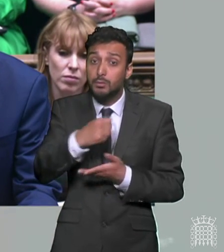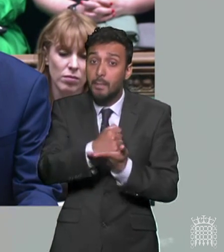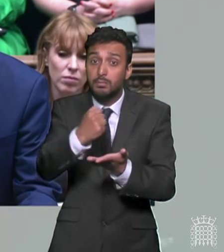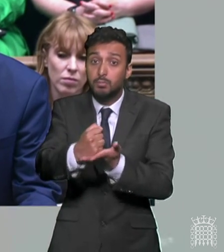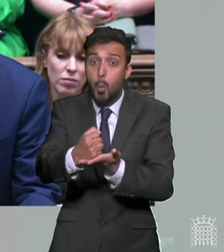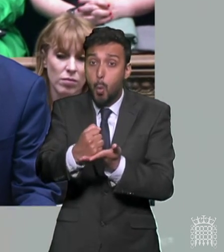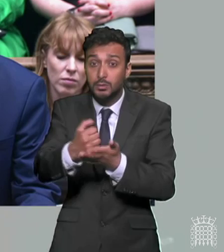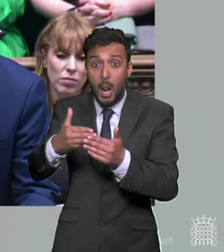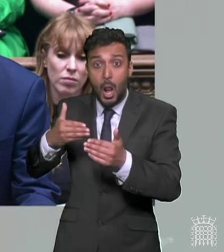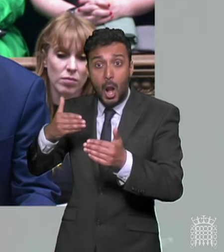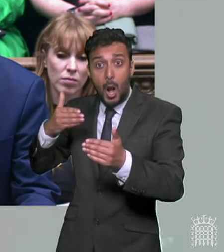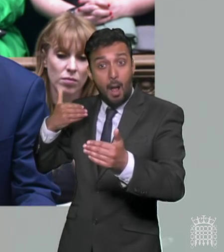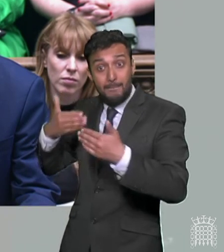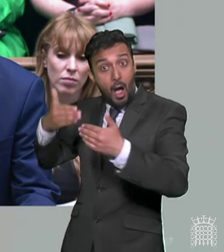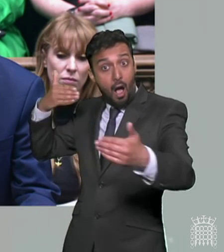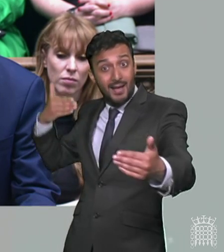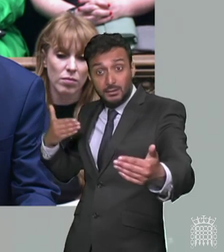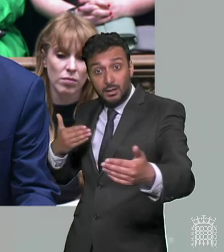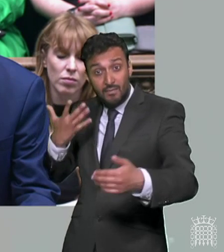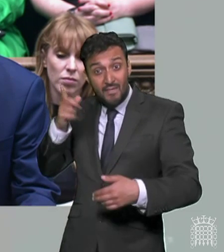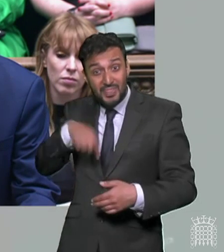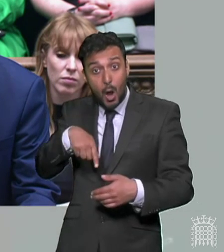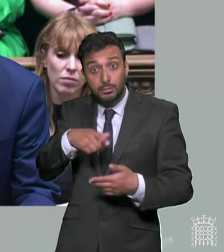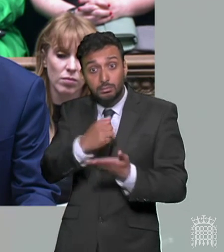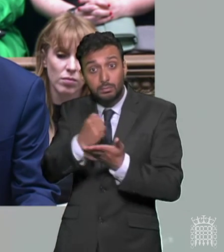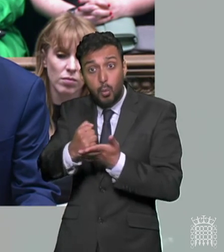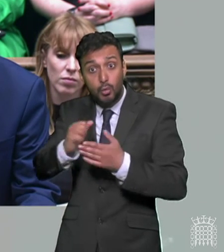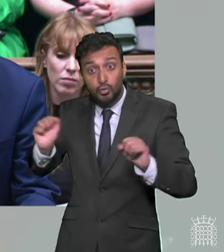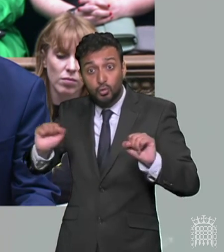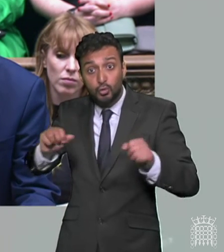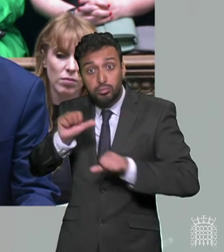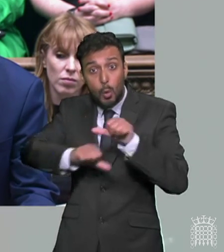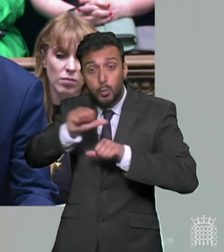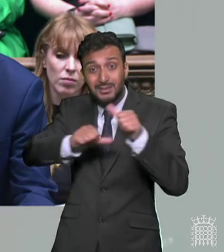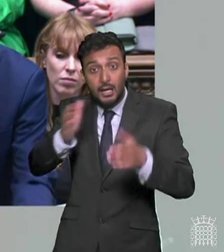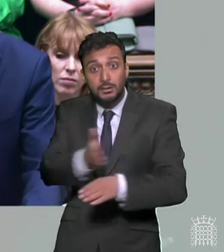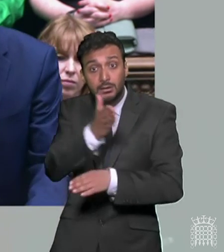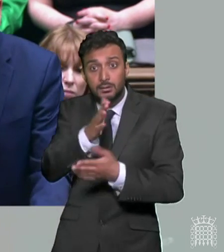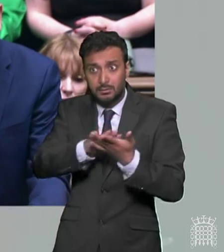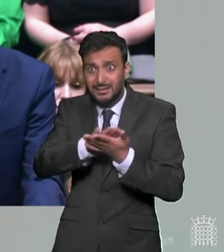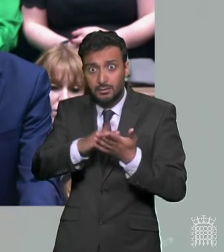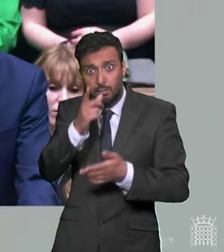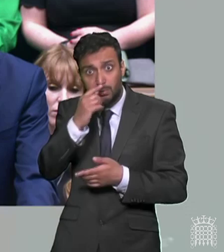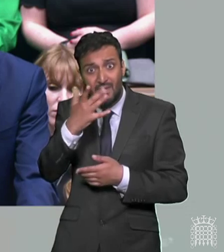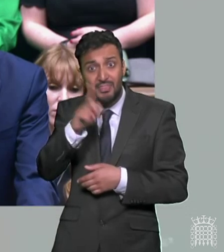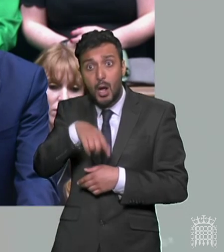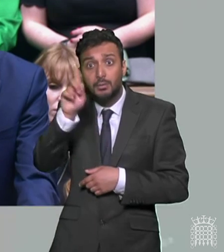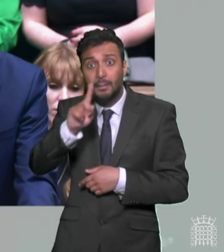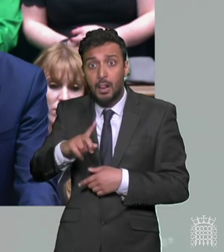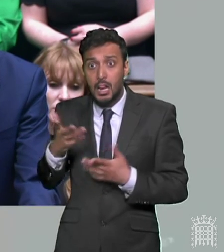That is potentially more than half a million people worrying whether they will get away this summer.